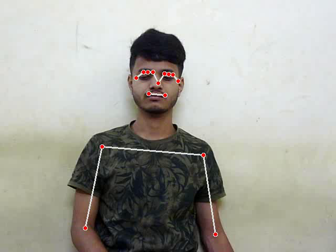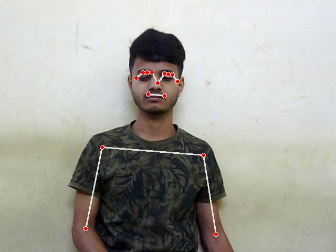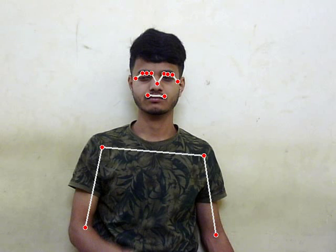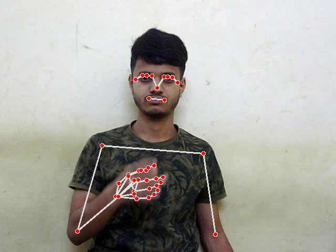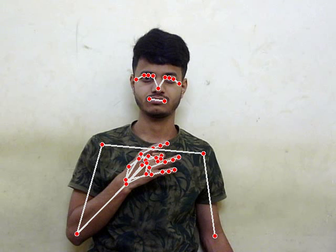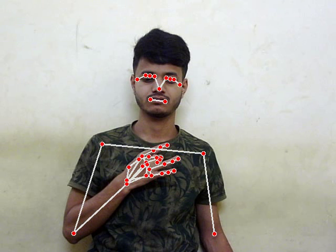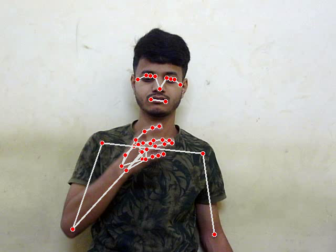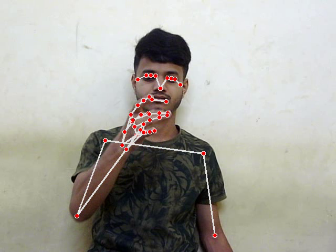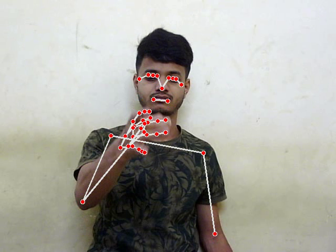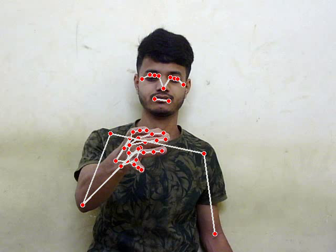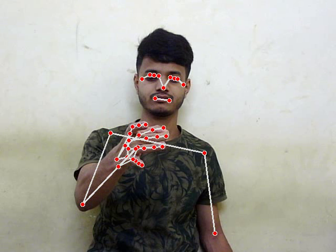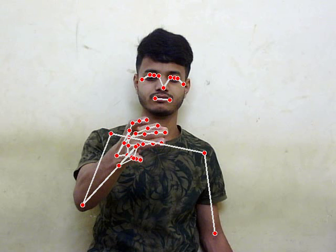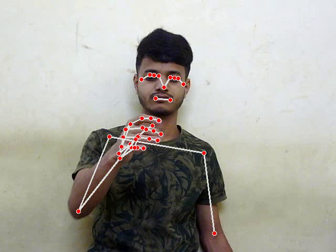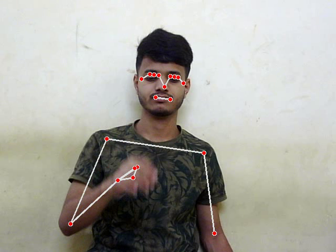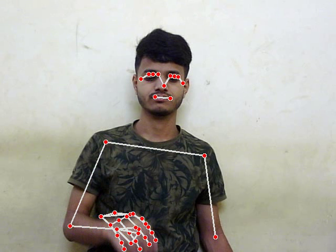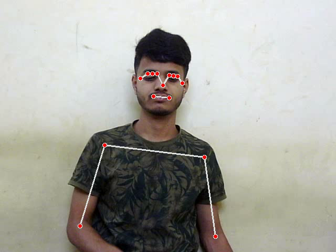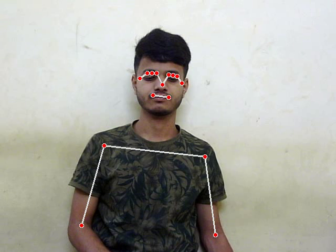like